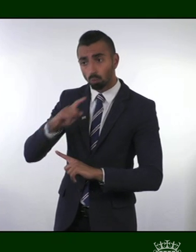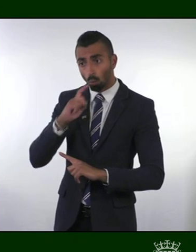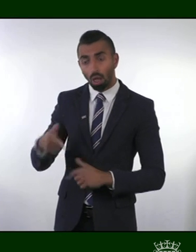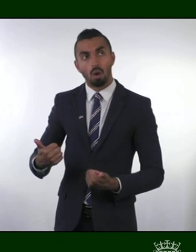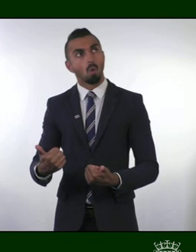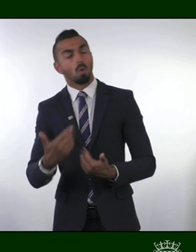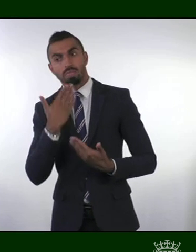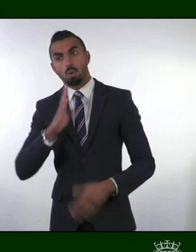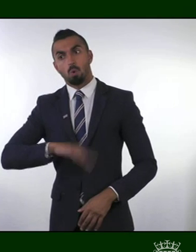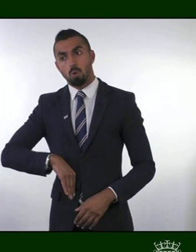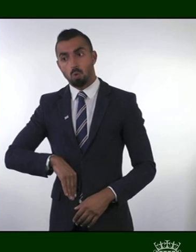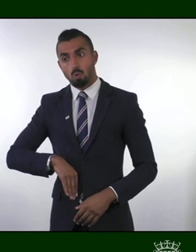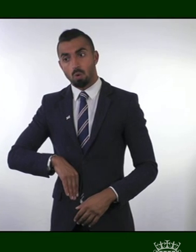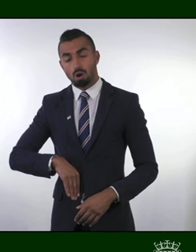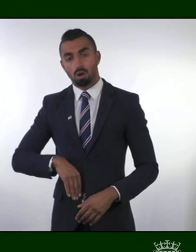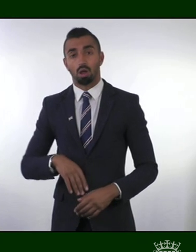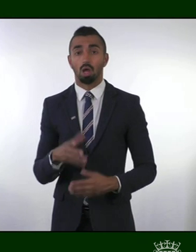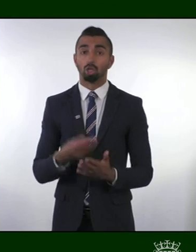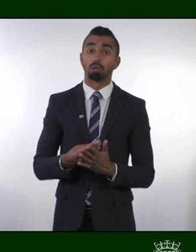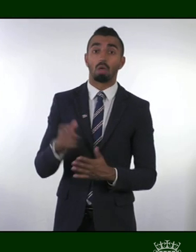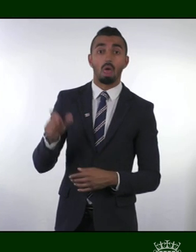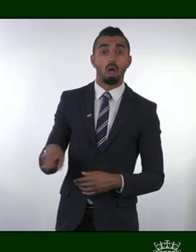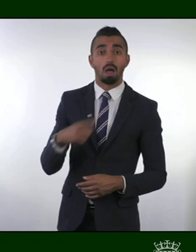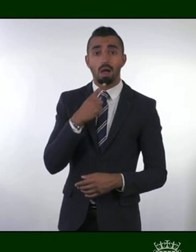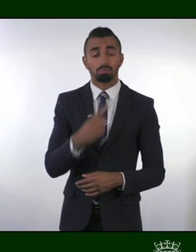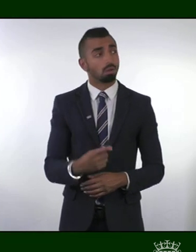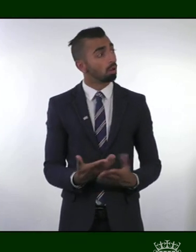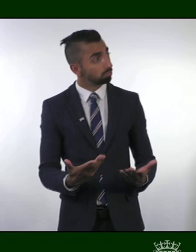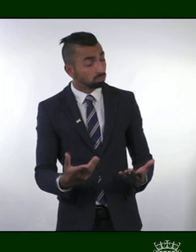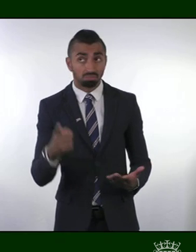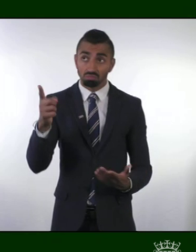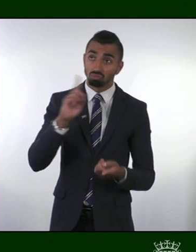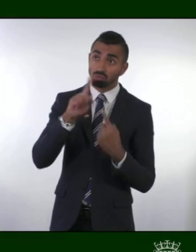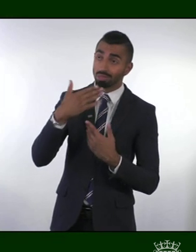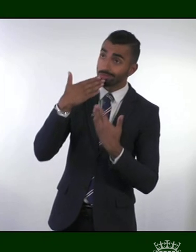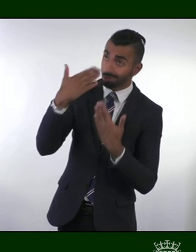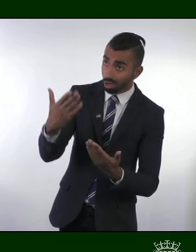We are approaching a summer unlike any we have ever seen, and it is important that we all enjoy it safely.